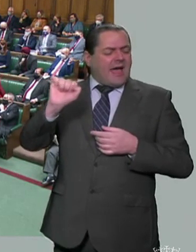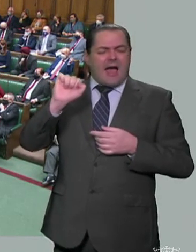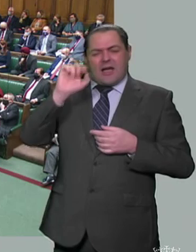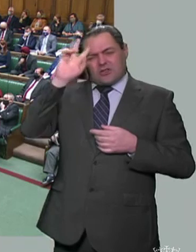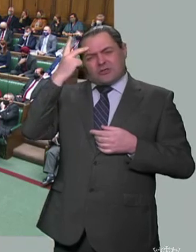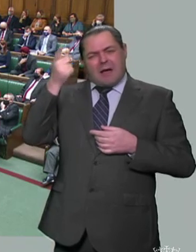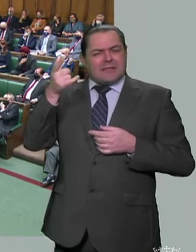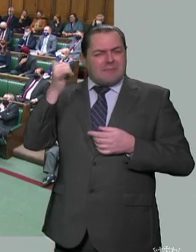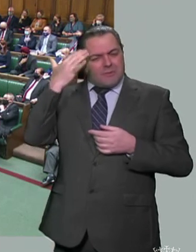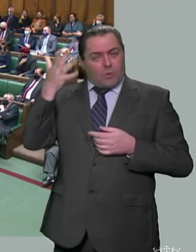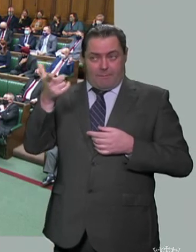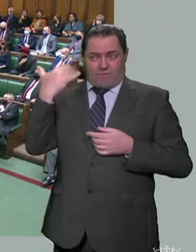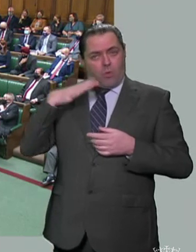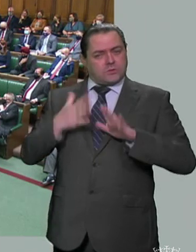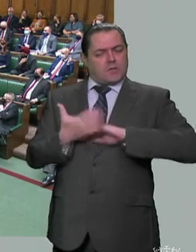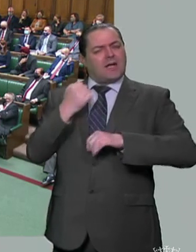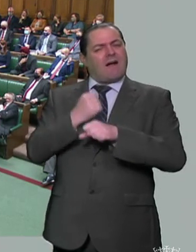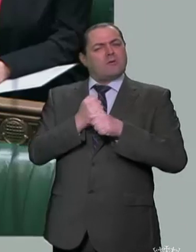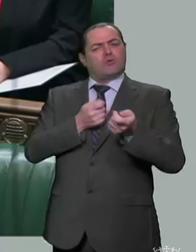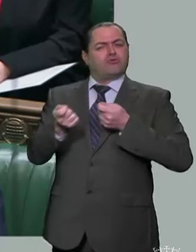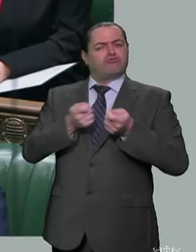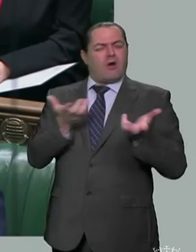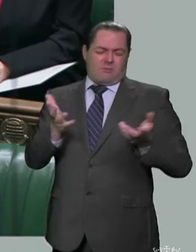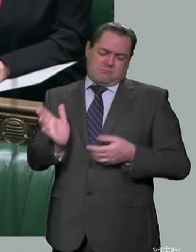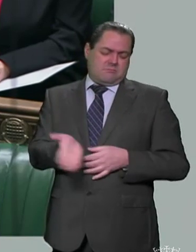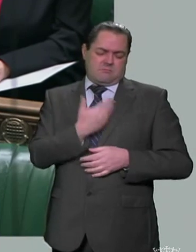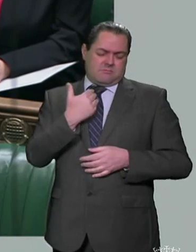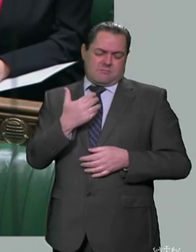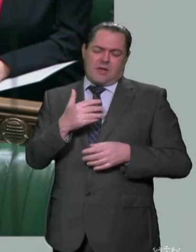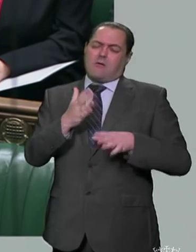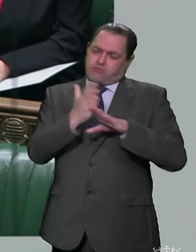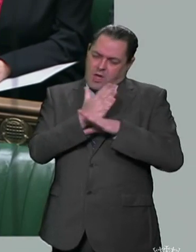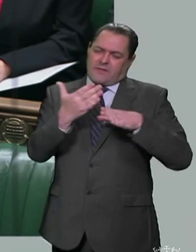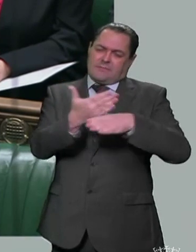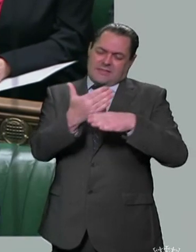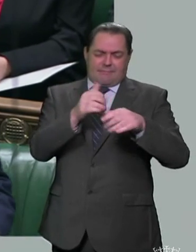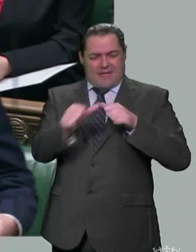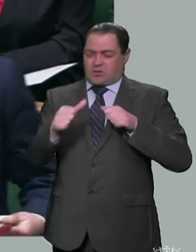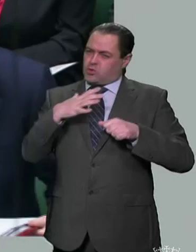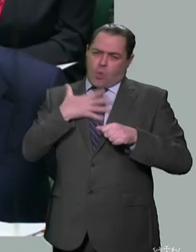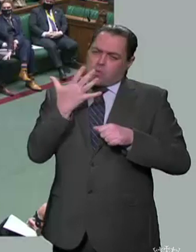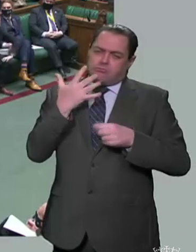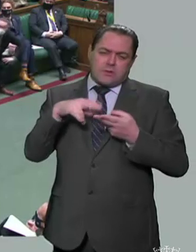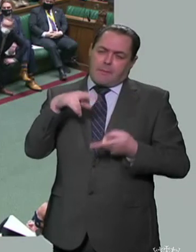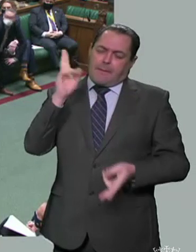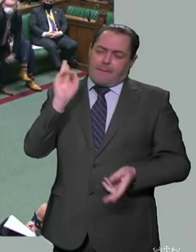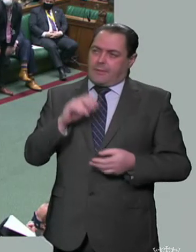But their answer was to nationalise our energy sector and to send bills even higher, and that is not the way forward.